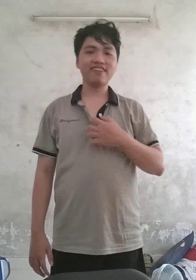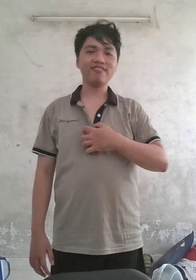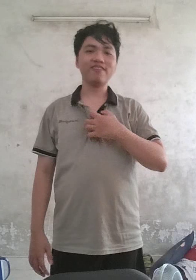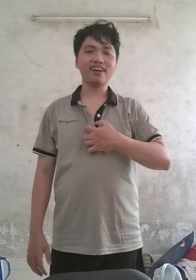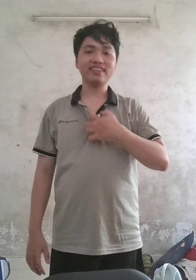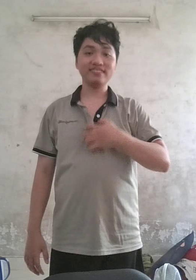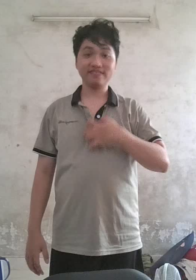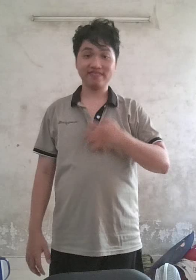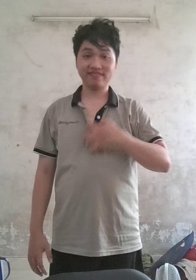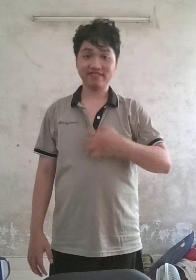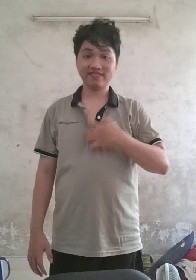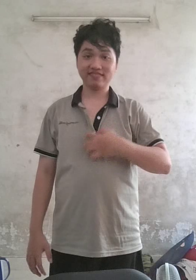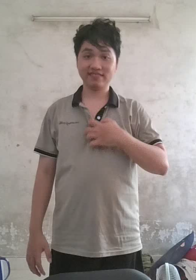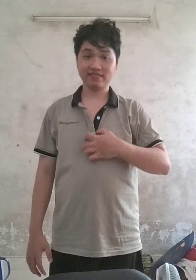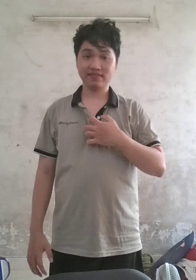ghen